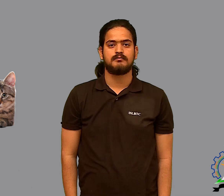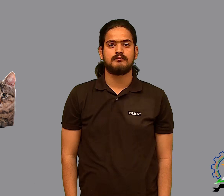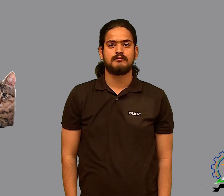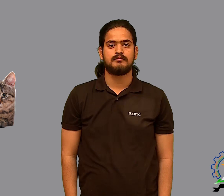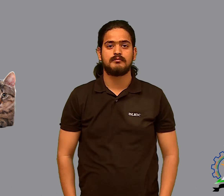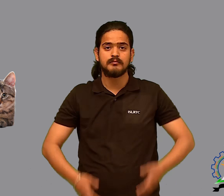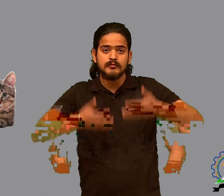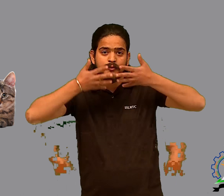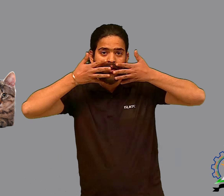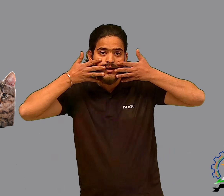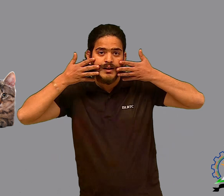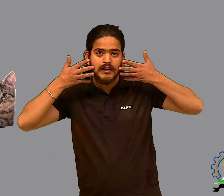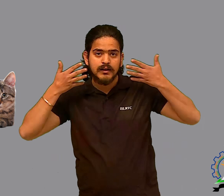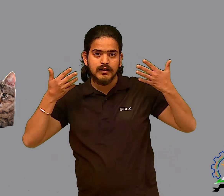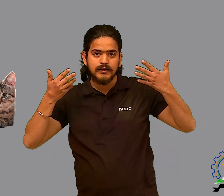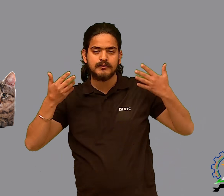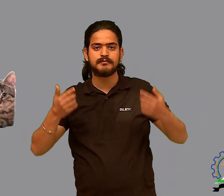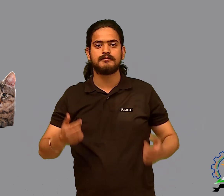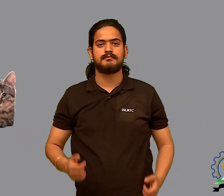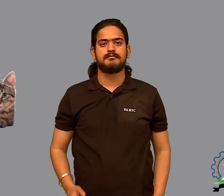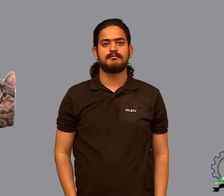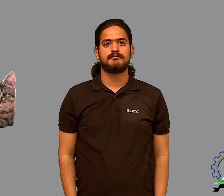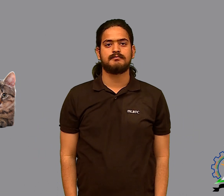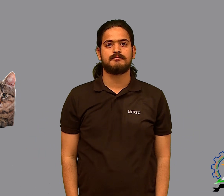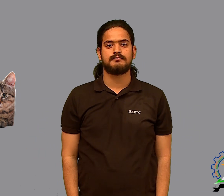Cat